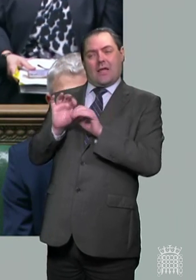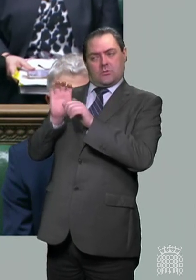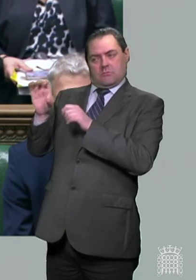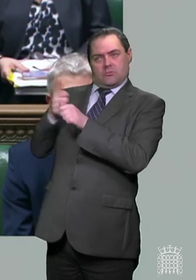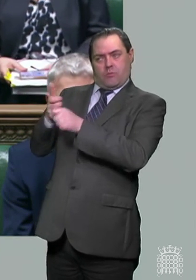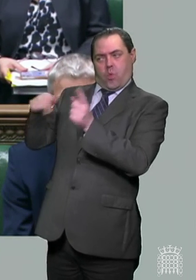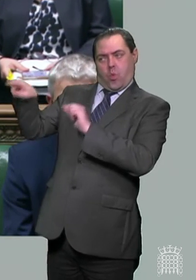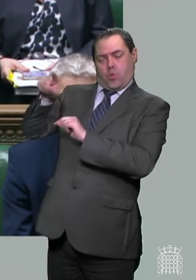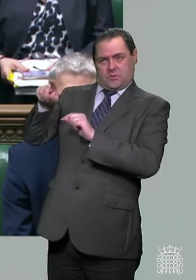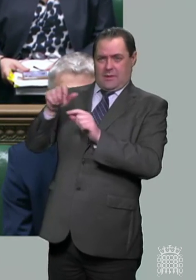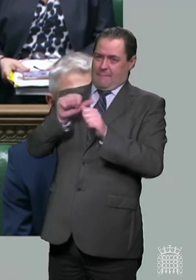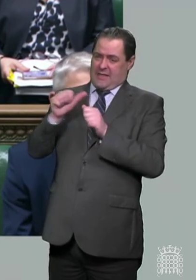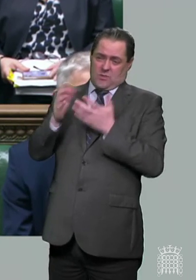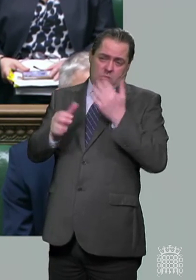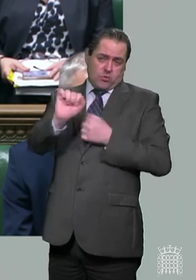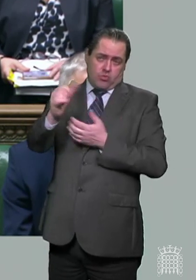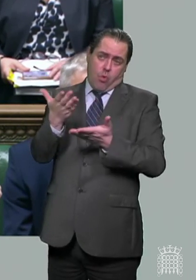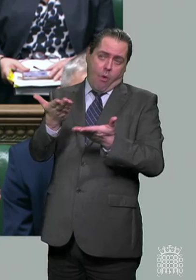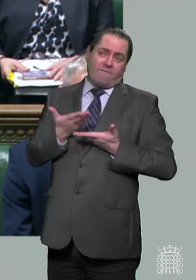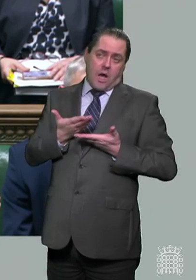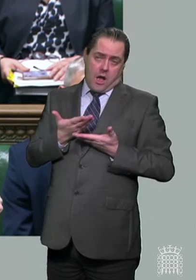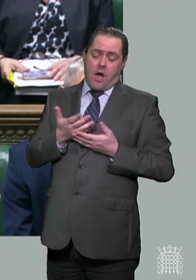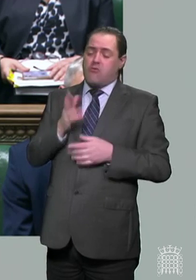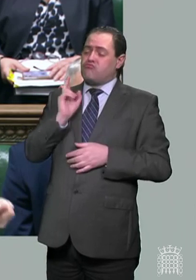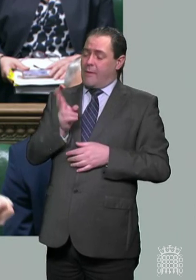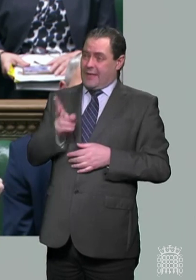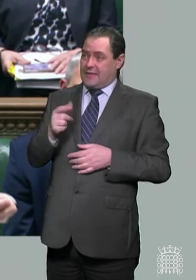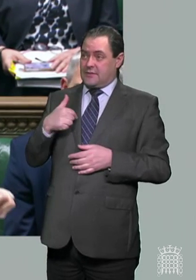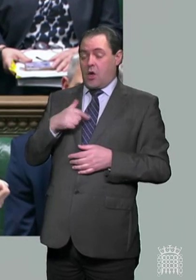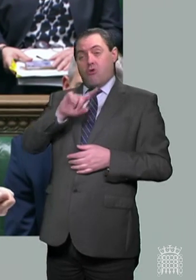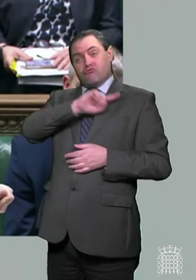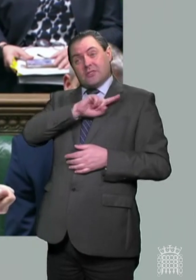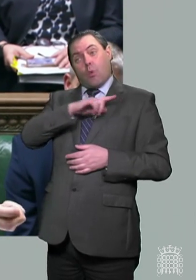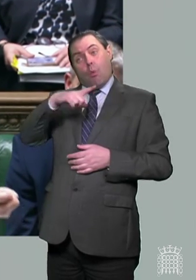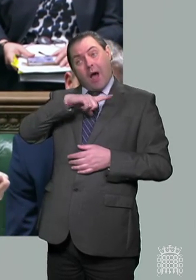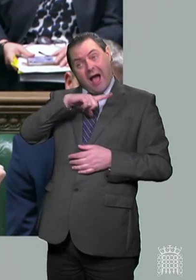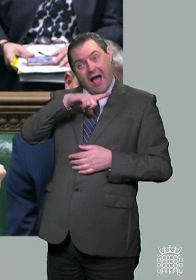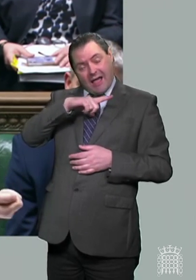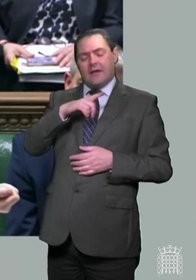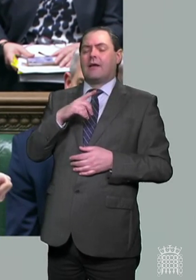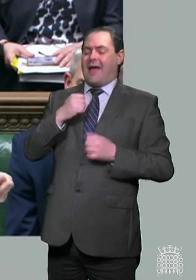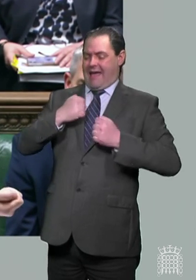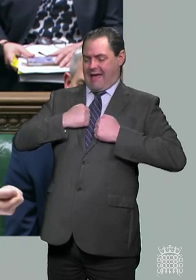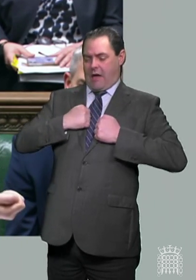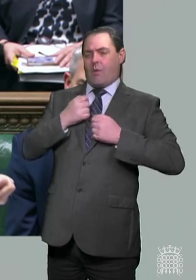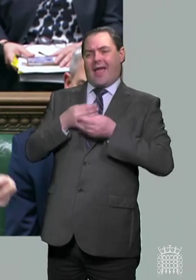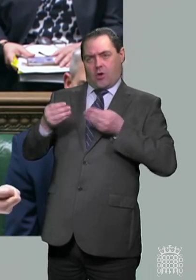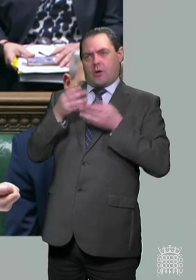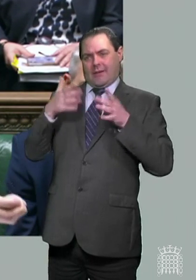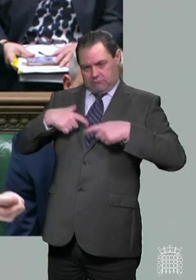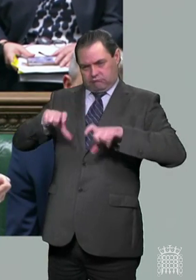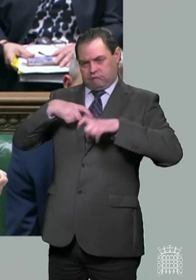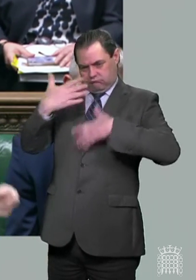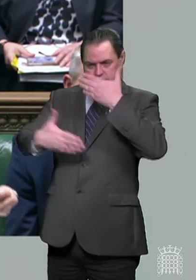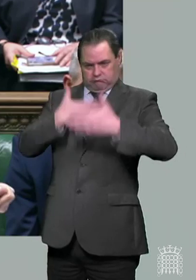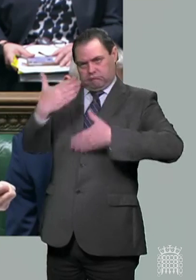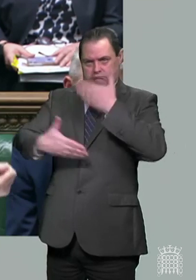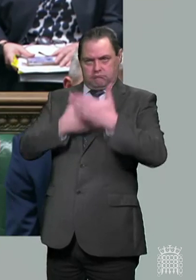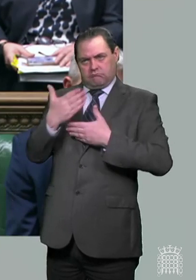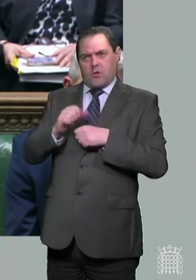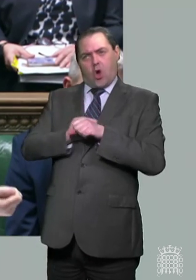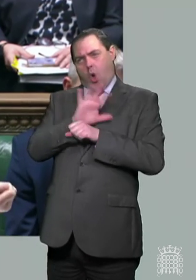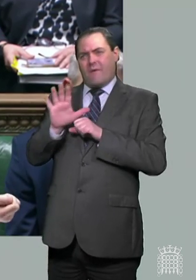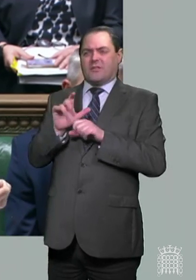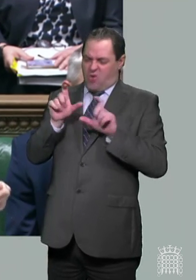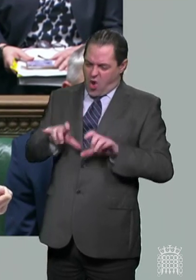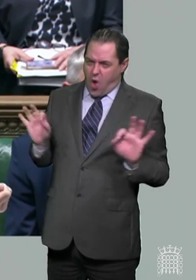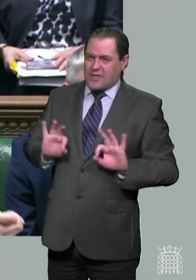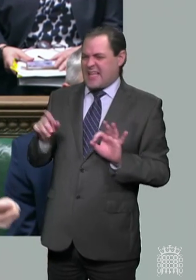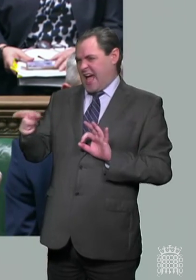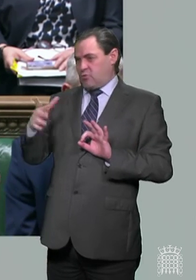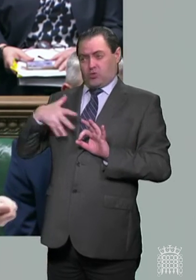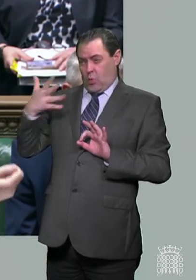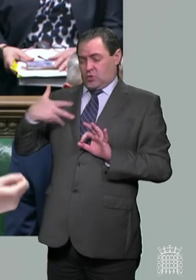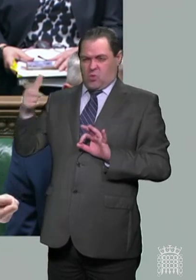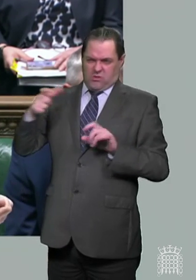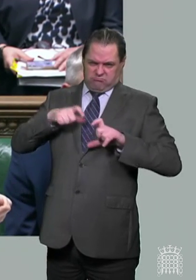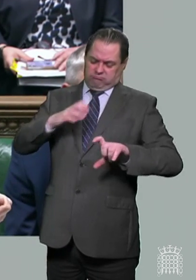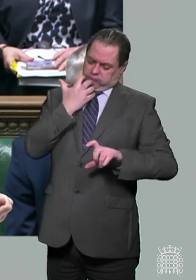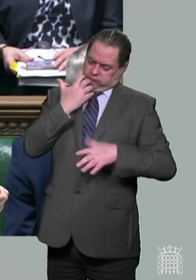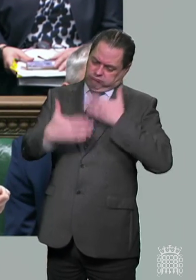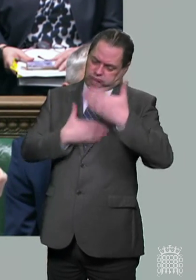It is more generous than anything Labour is offering. I repeat my point: the only reason we can do it is that we kept our economy moving in those hard times, when Labour took the wrong decisions.